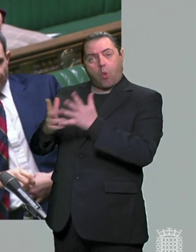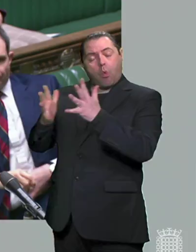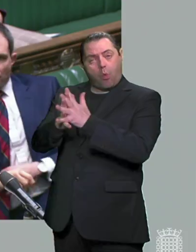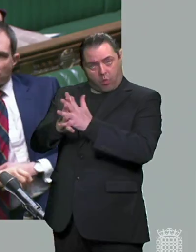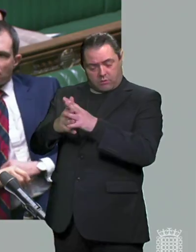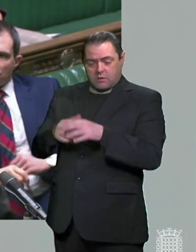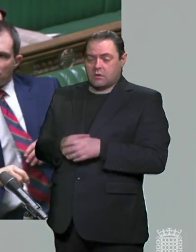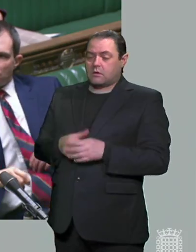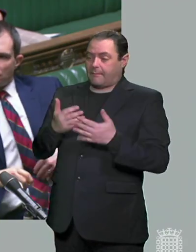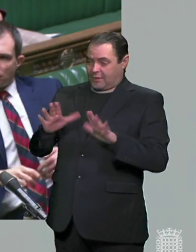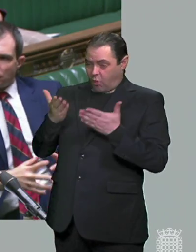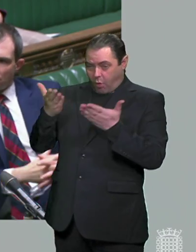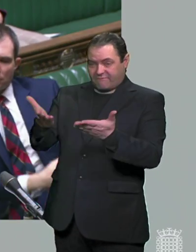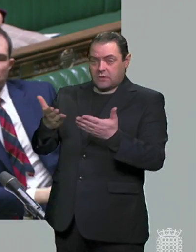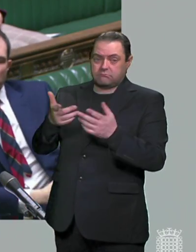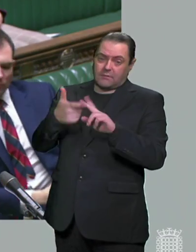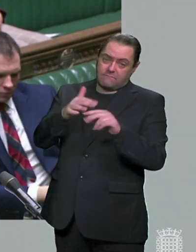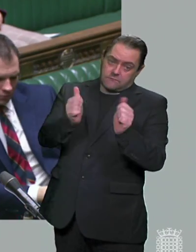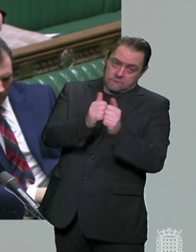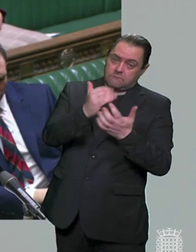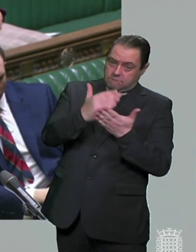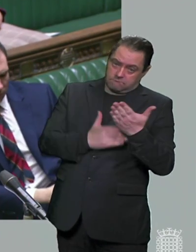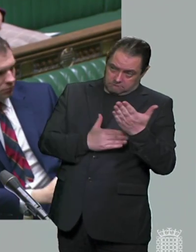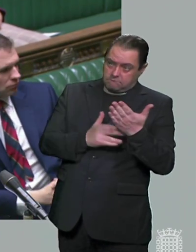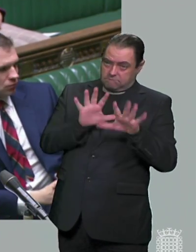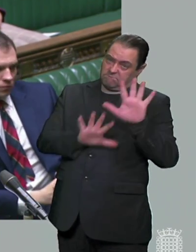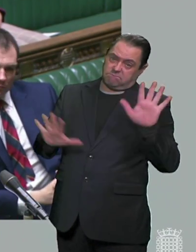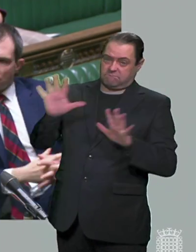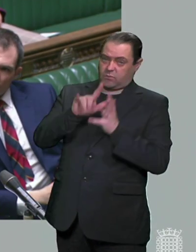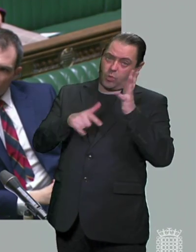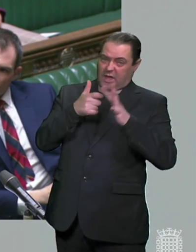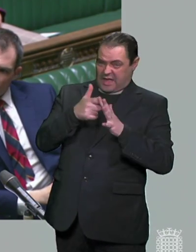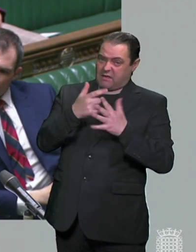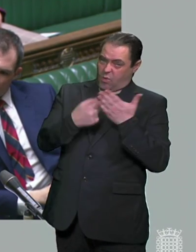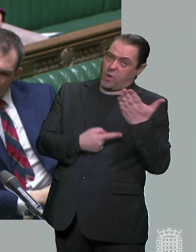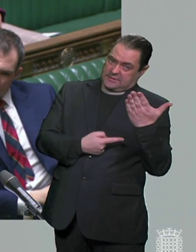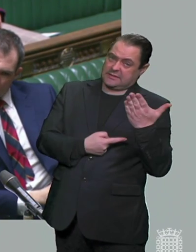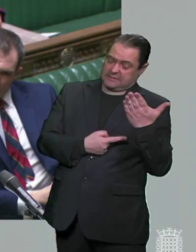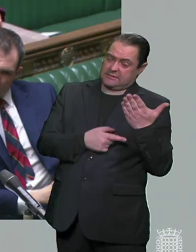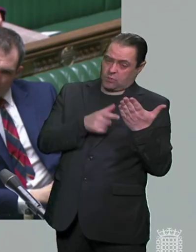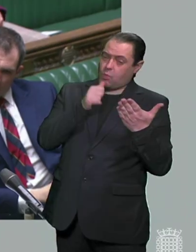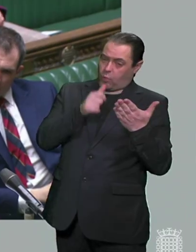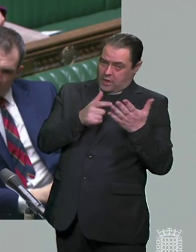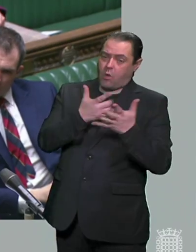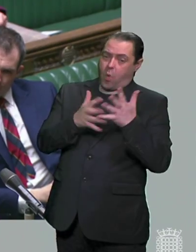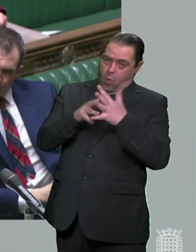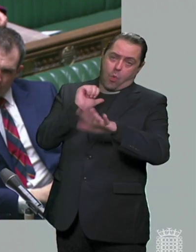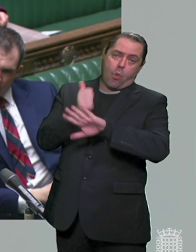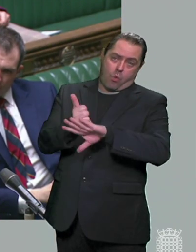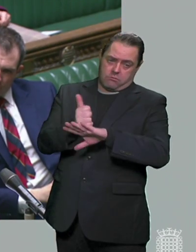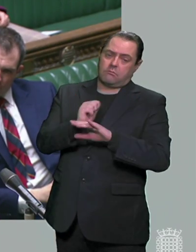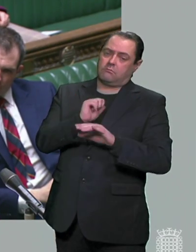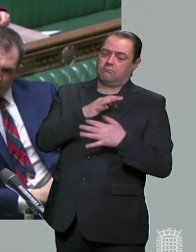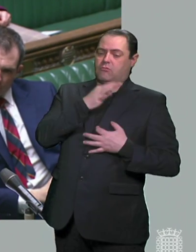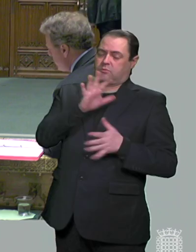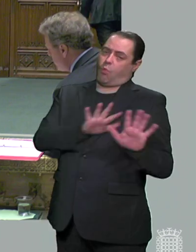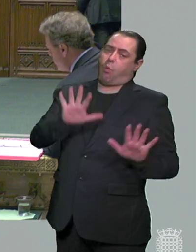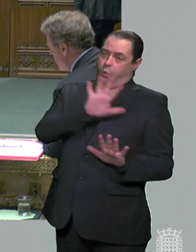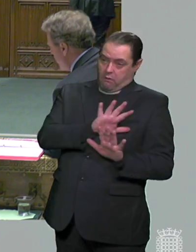Where we have agreement on a cross-UK piece of policy, we will legislate on behalf of the devolved Administrations.